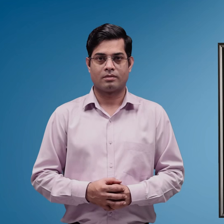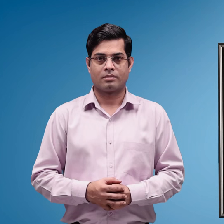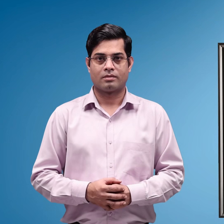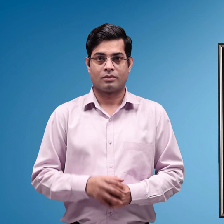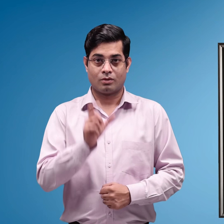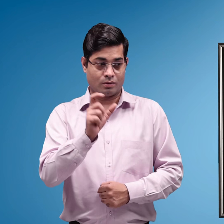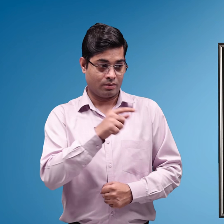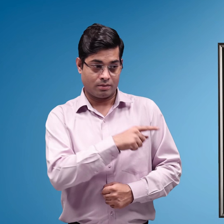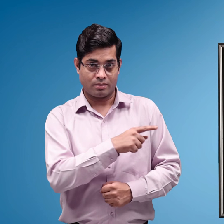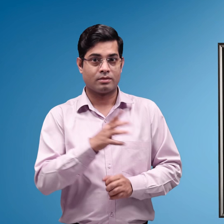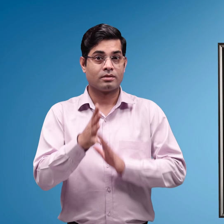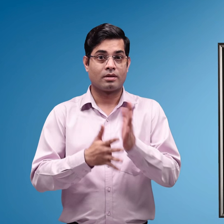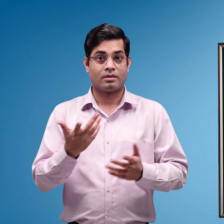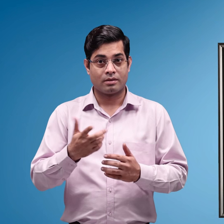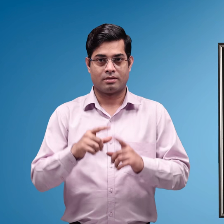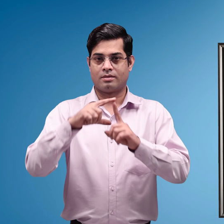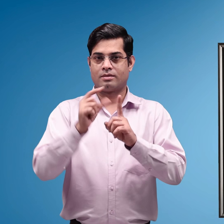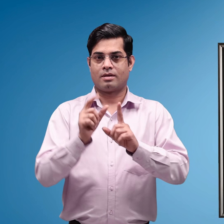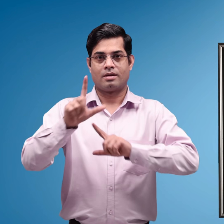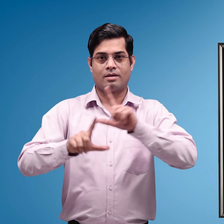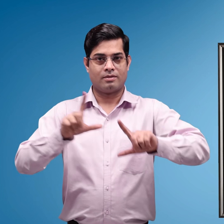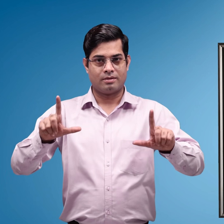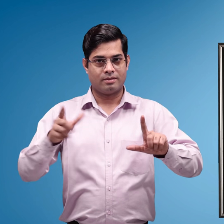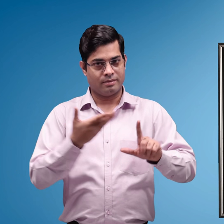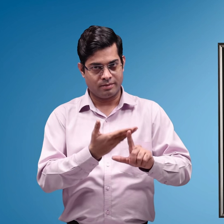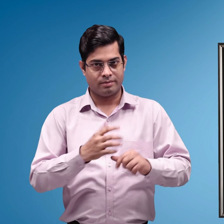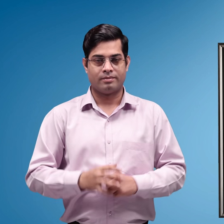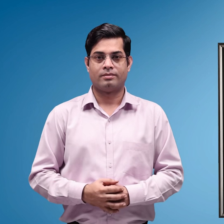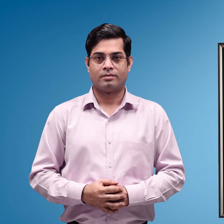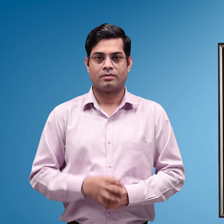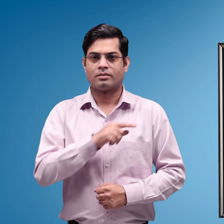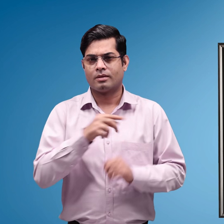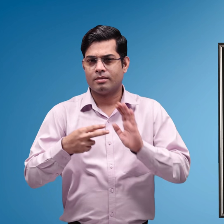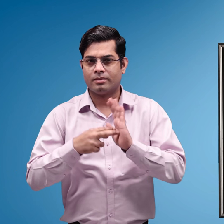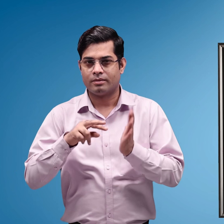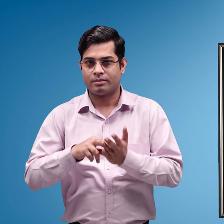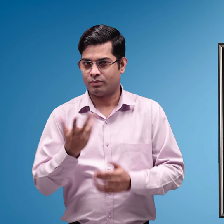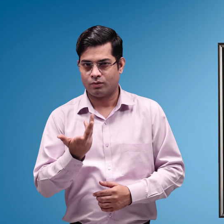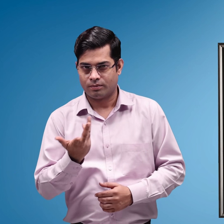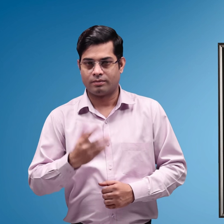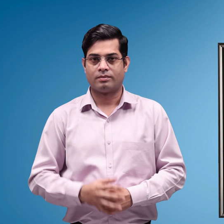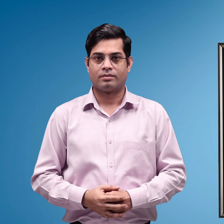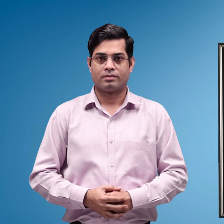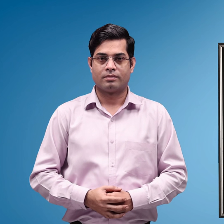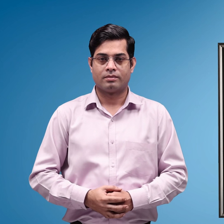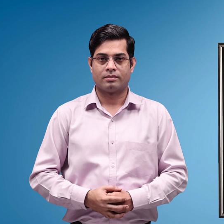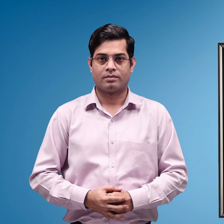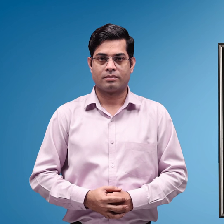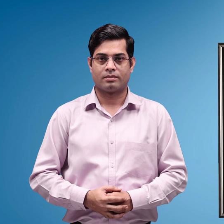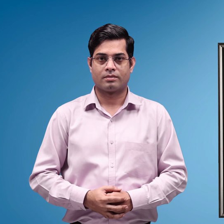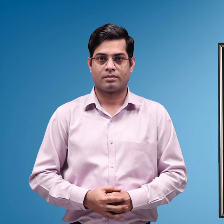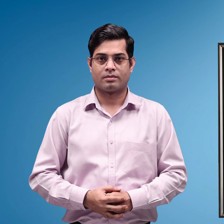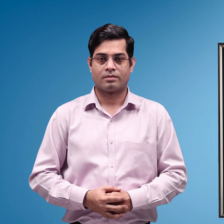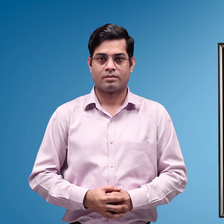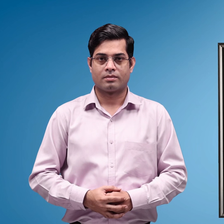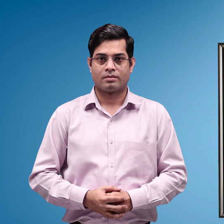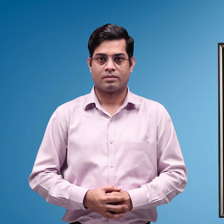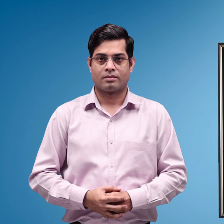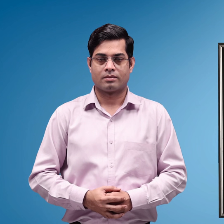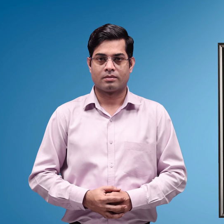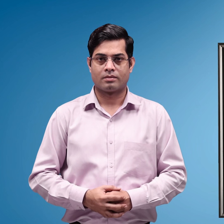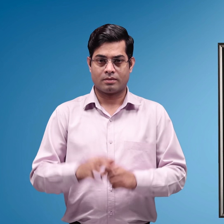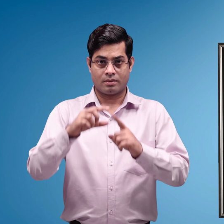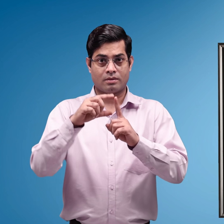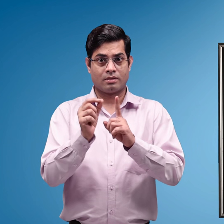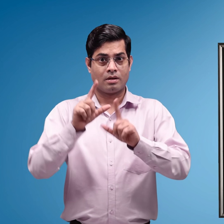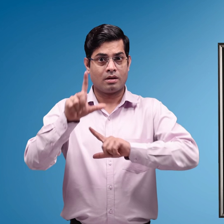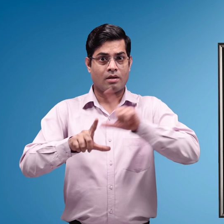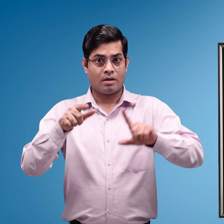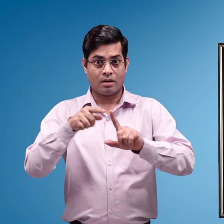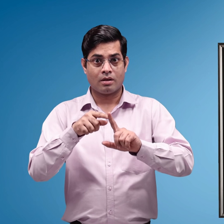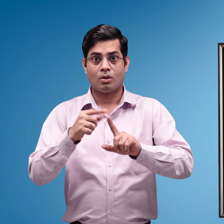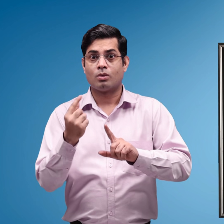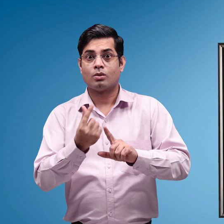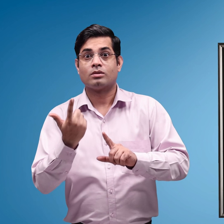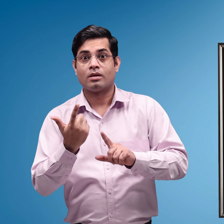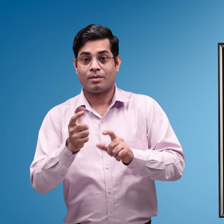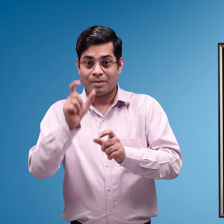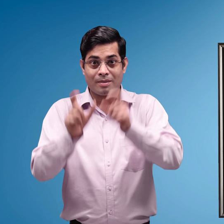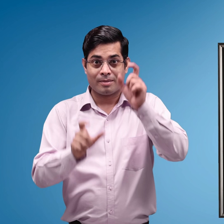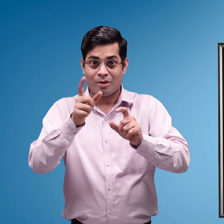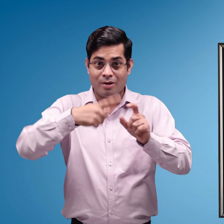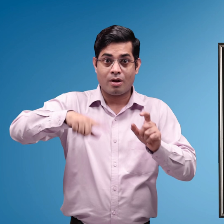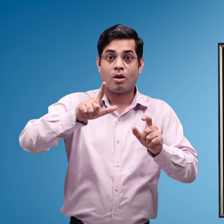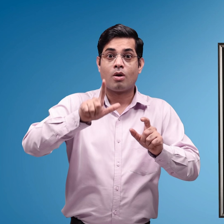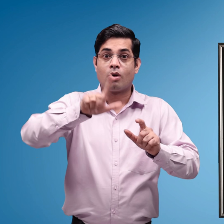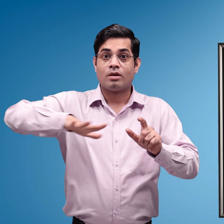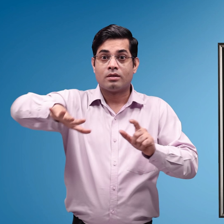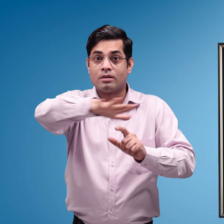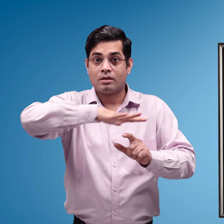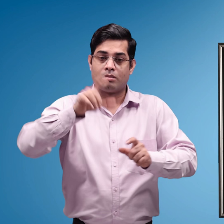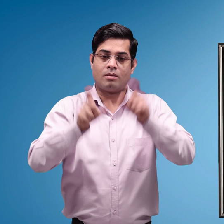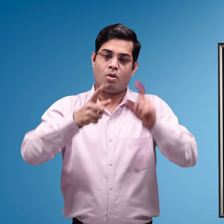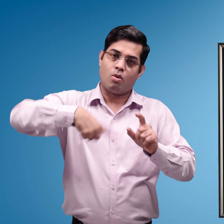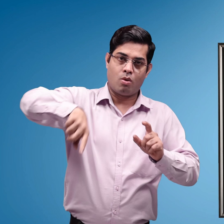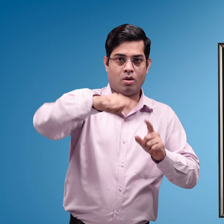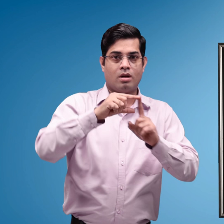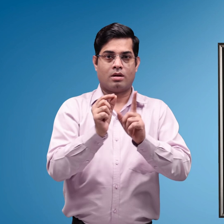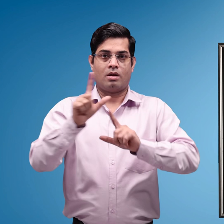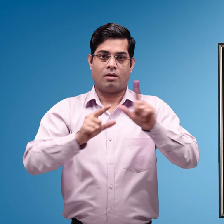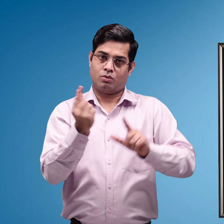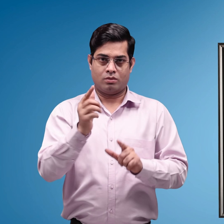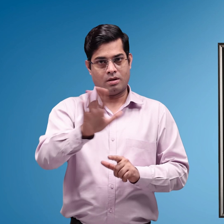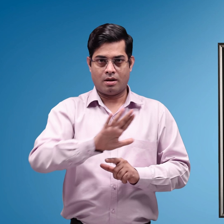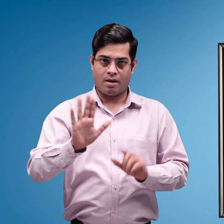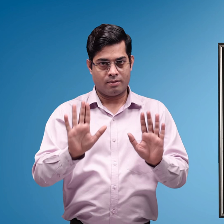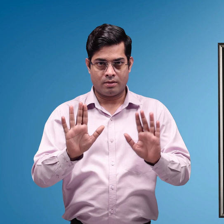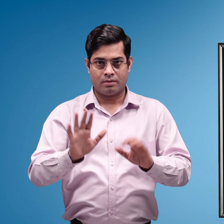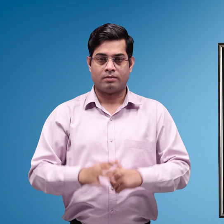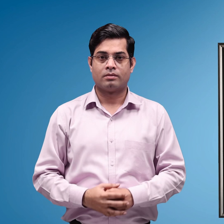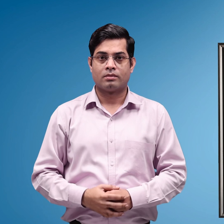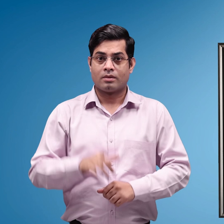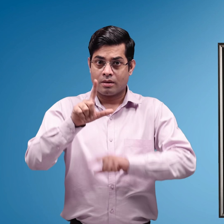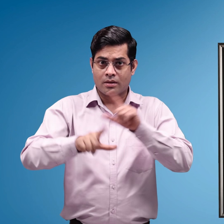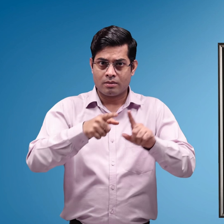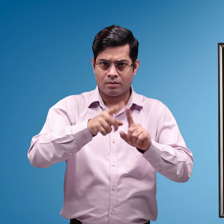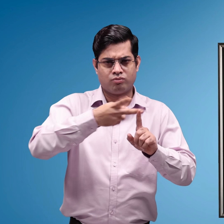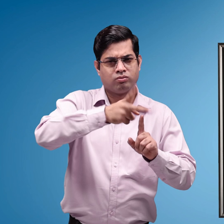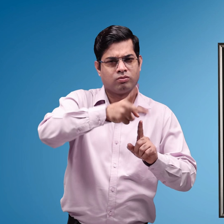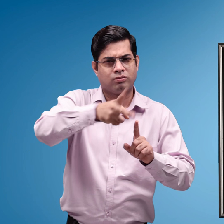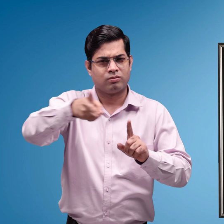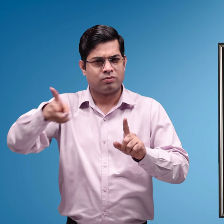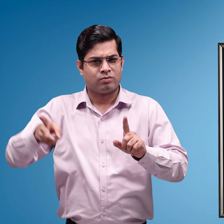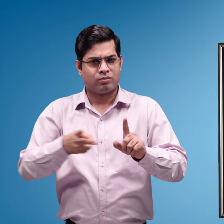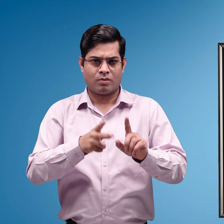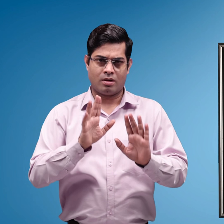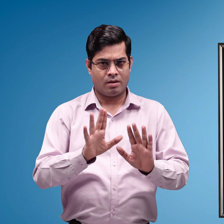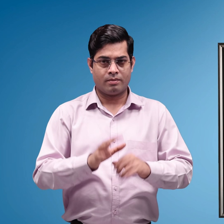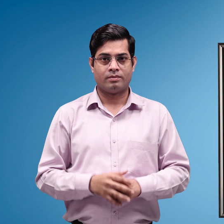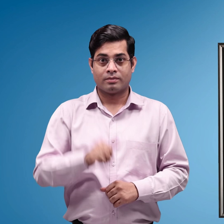This sign means Prakrit language. It was the language used by ordinary people. There were several forms of Prakrit, used in different parts of the country, and named after the regions in which they were used.